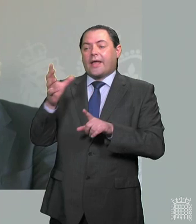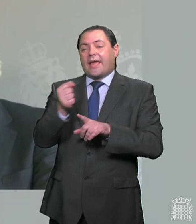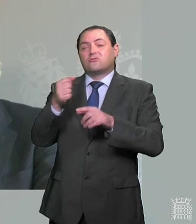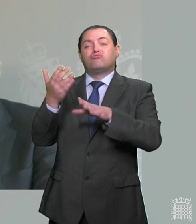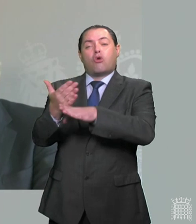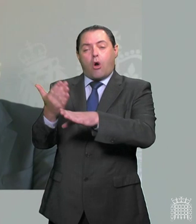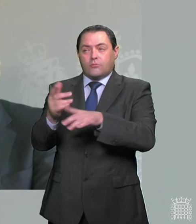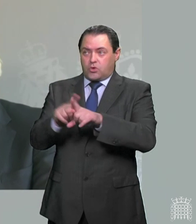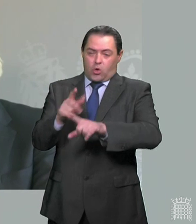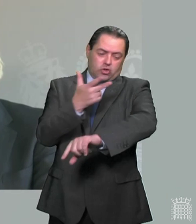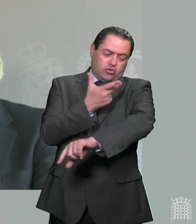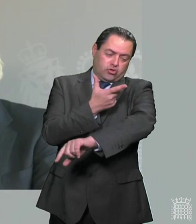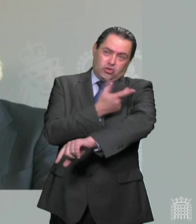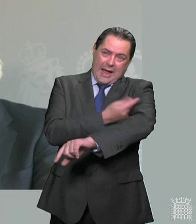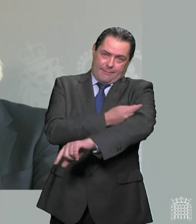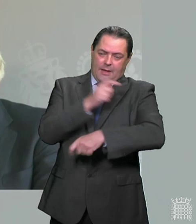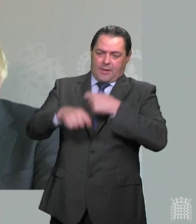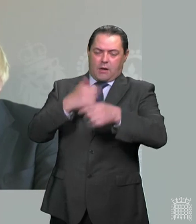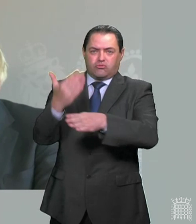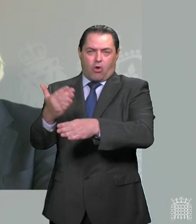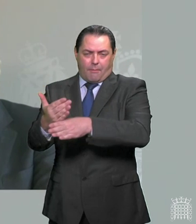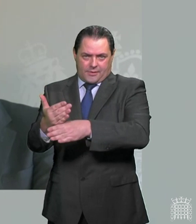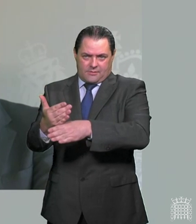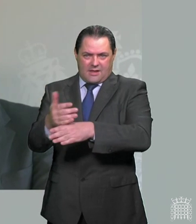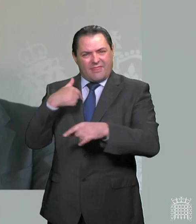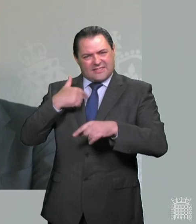We are turning jabs, jabs, jabs into jobs, jobs, jobs.